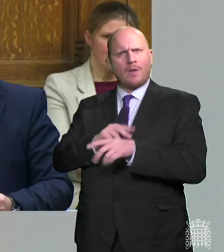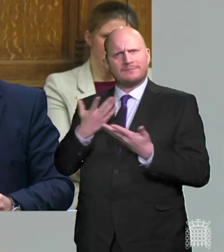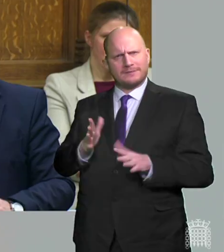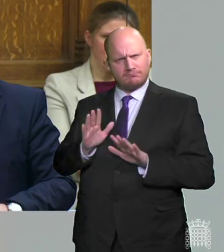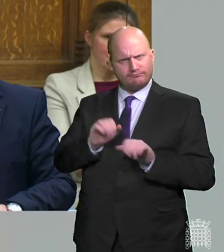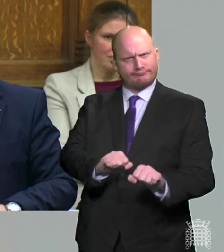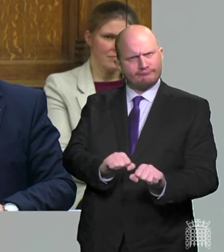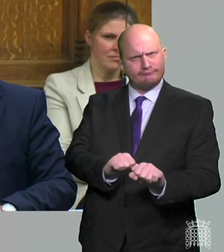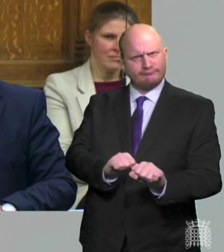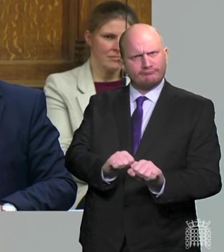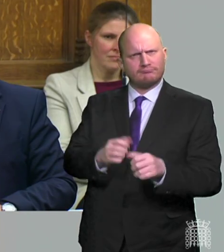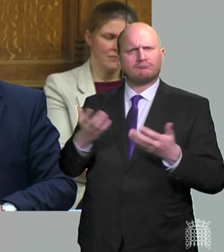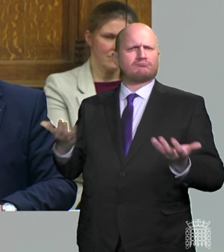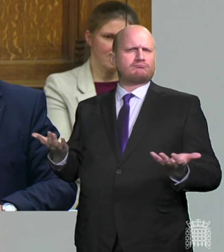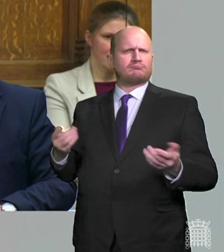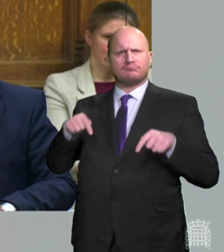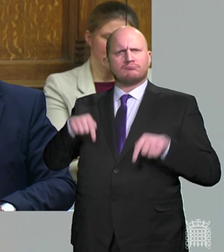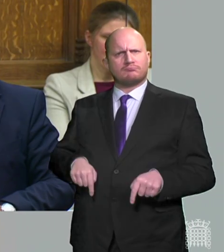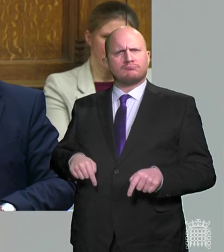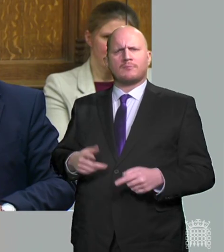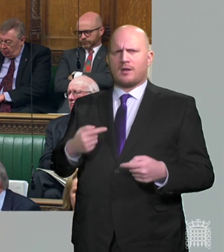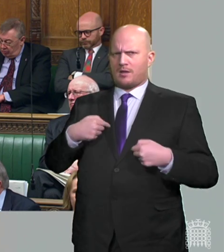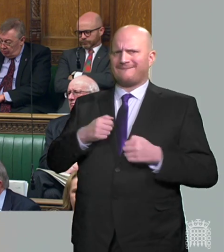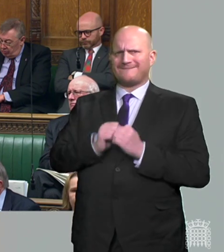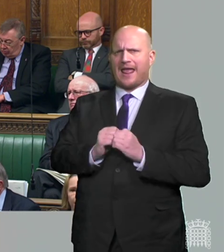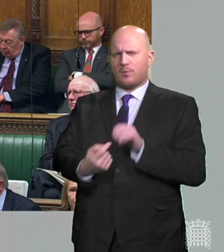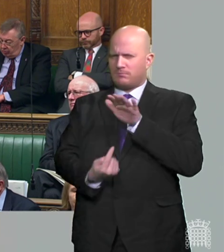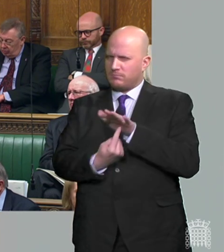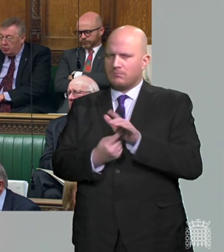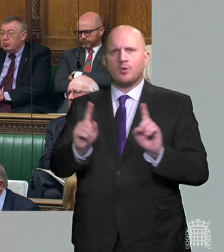We value freedom of religion or belief in this country.